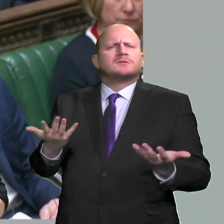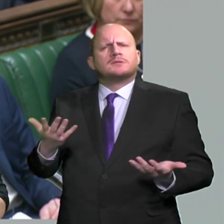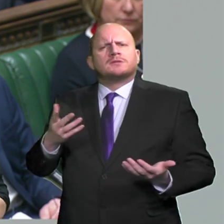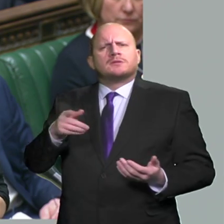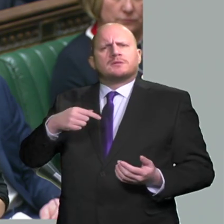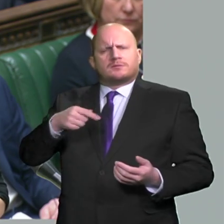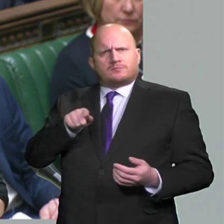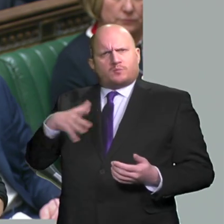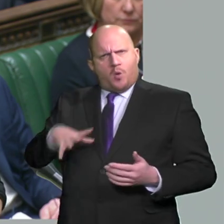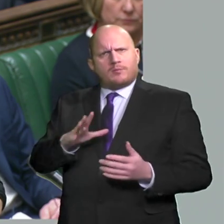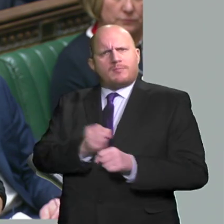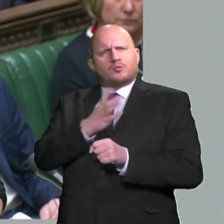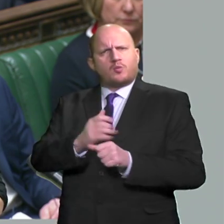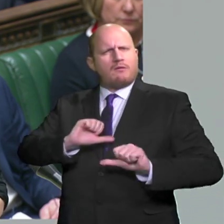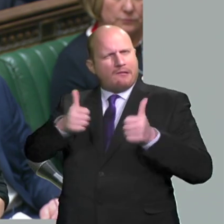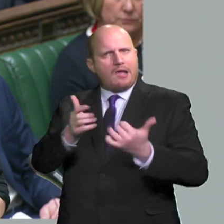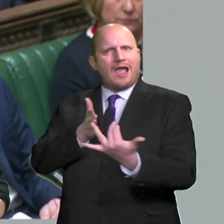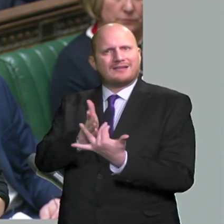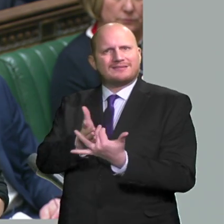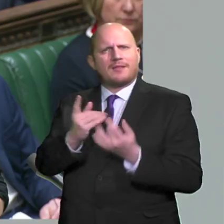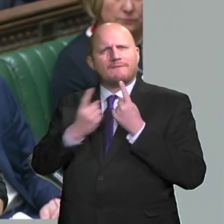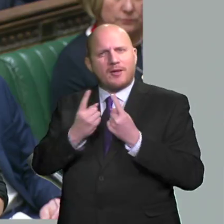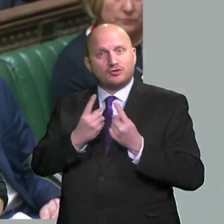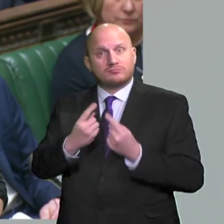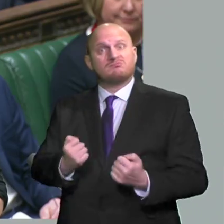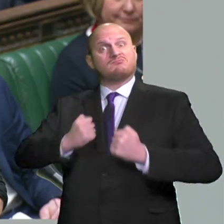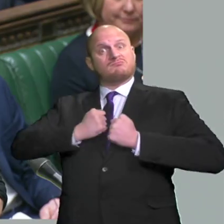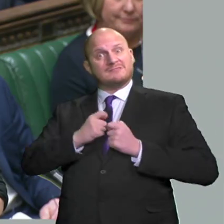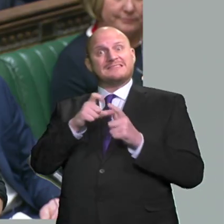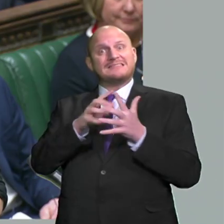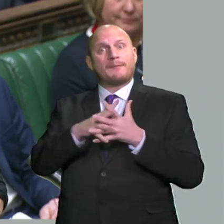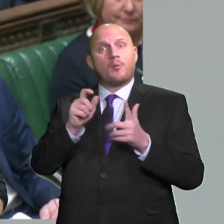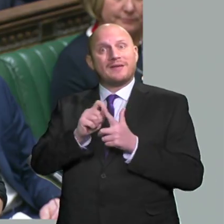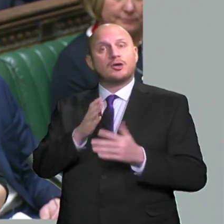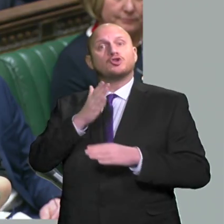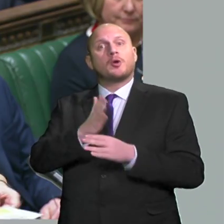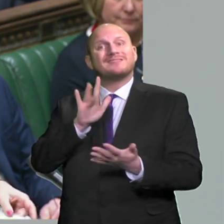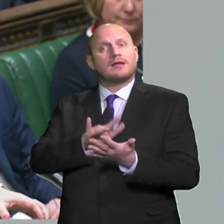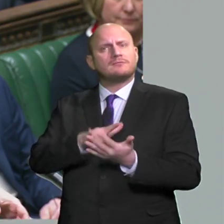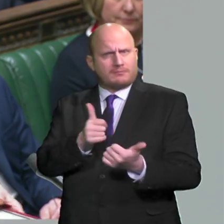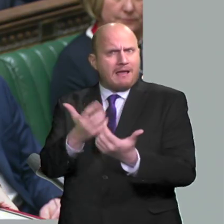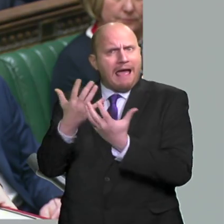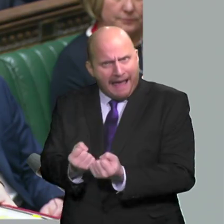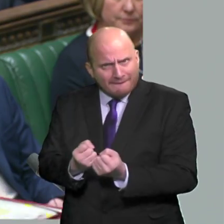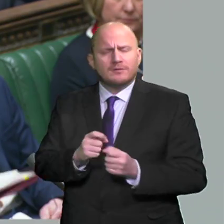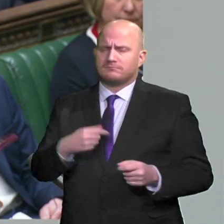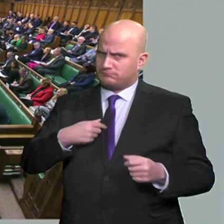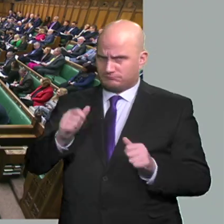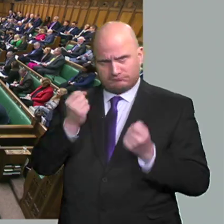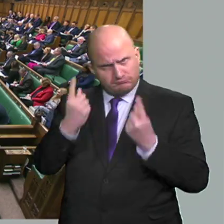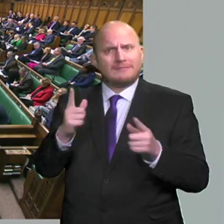I am proud that the Department for Work and Pensions has accessible jobcentres, and the same is needed for major Government announcements.